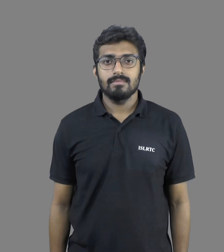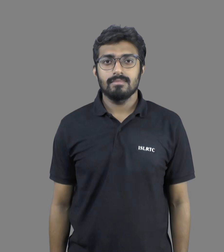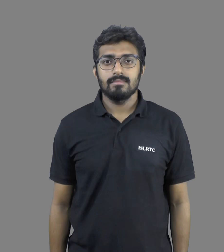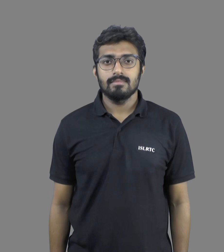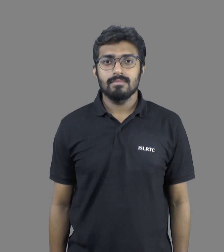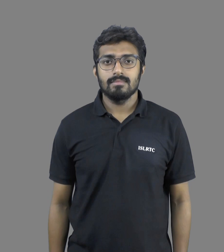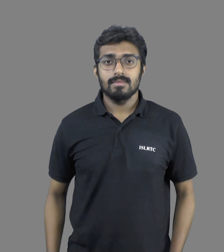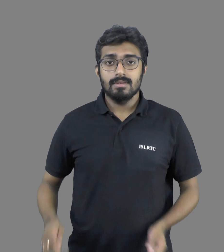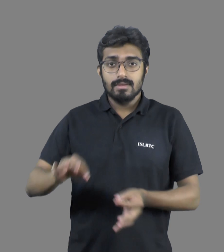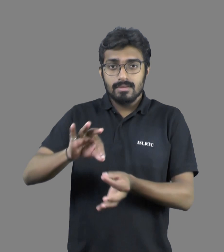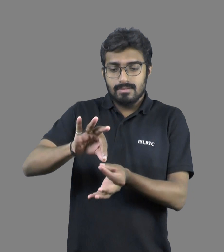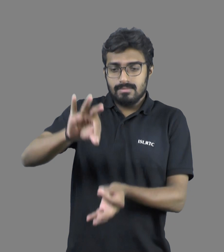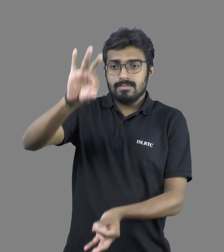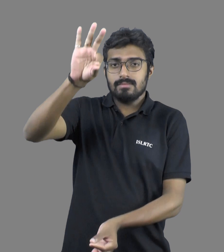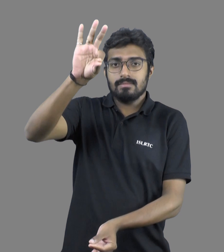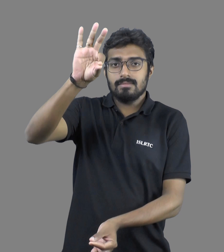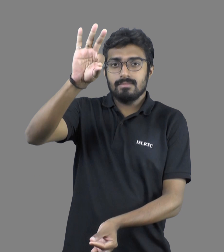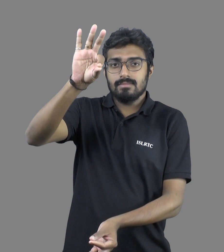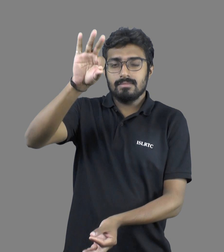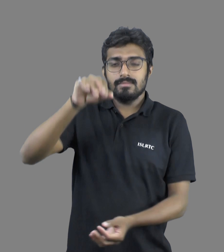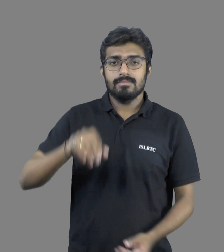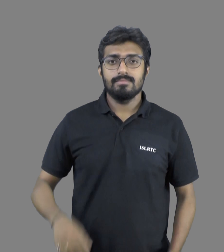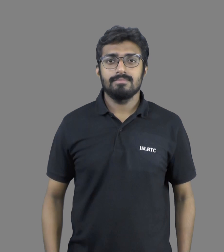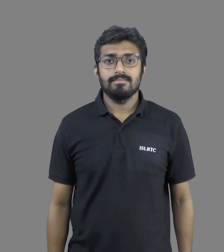Height